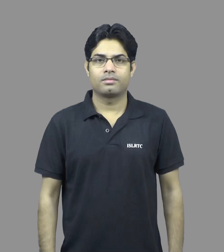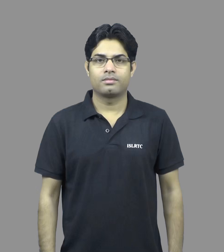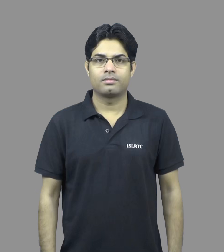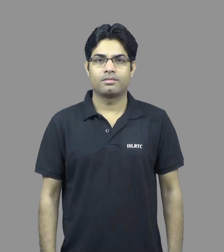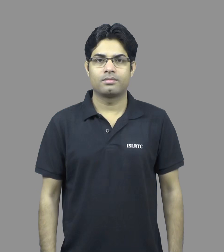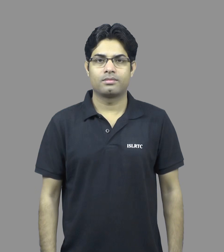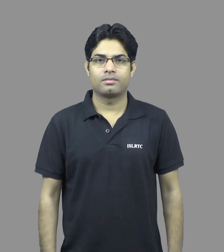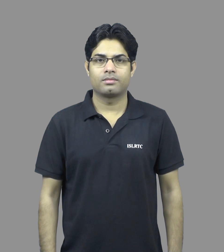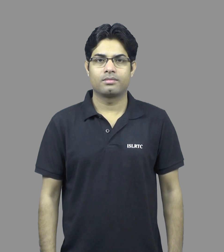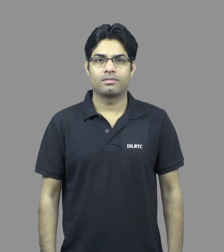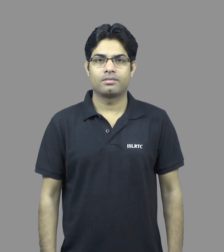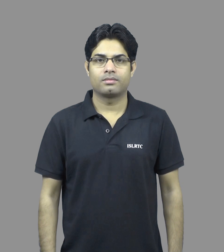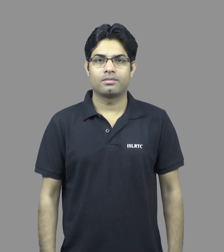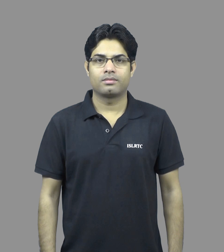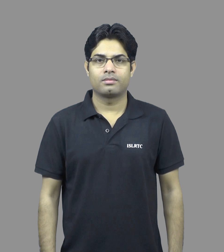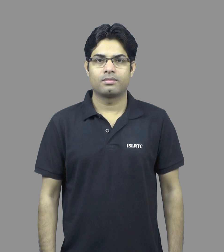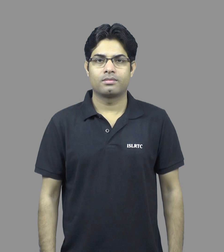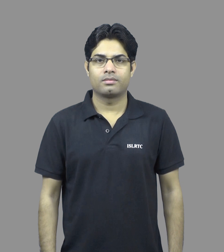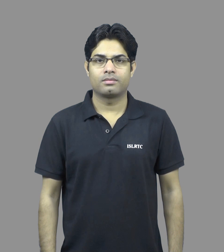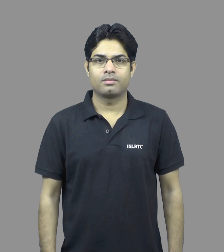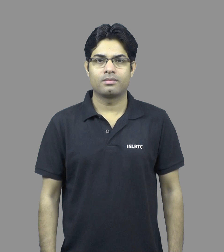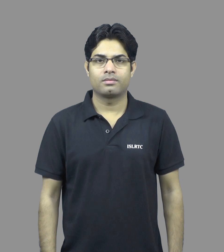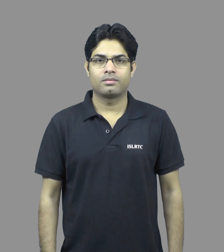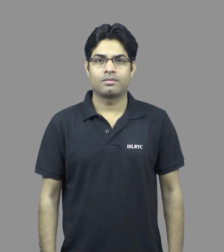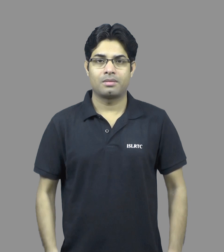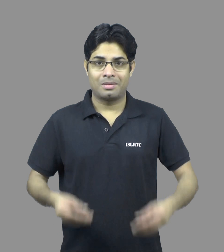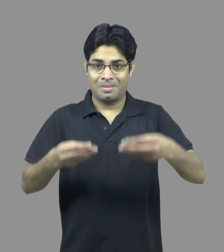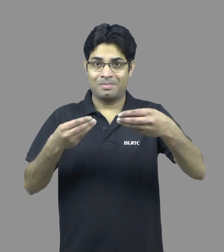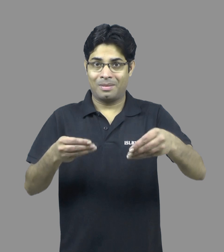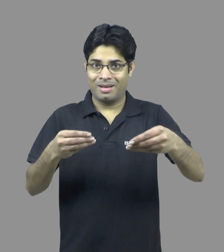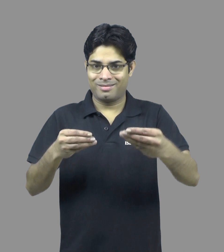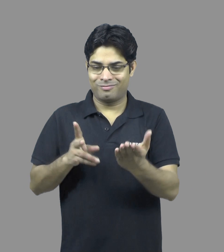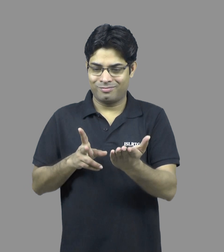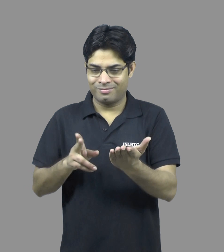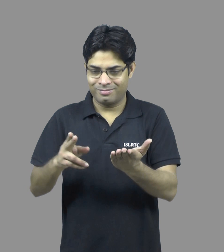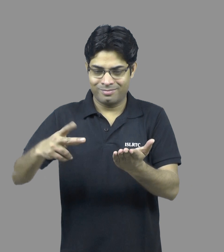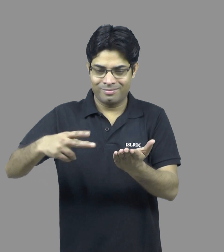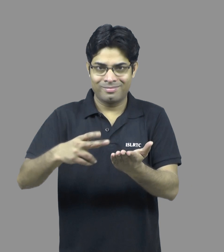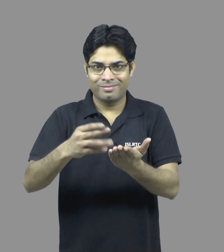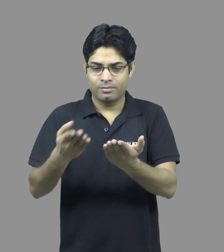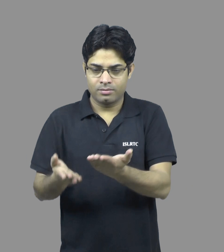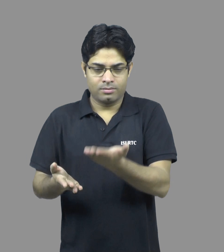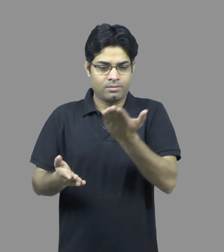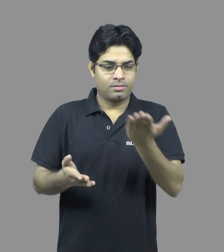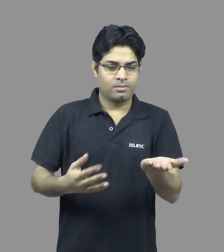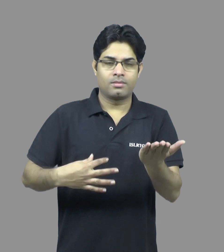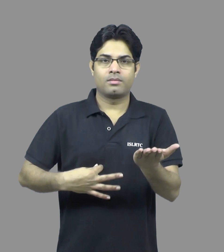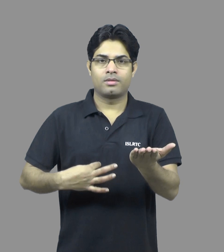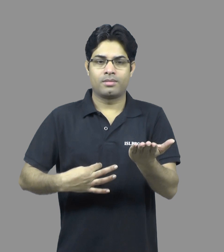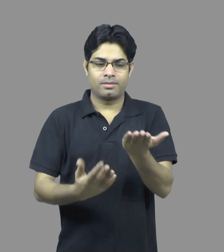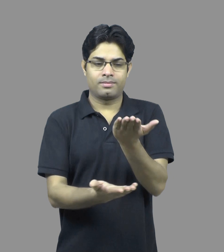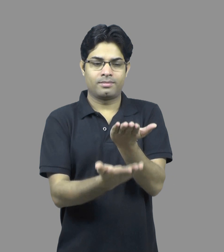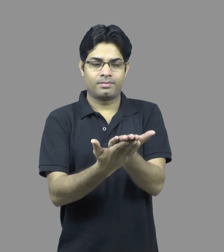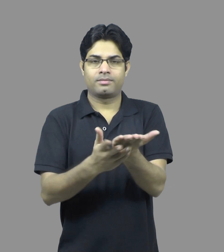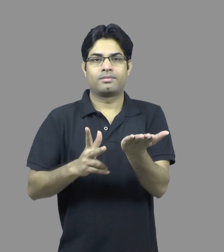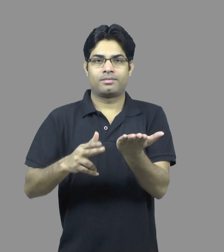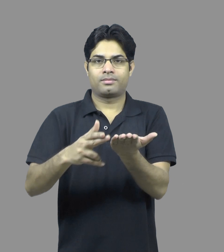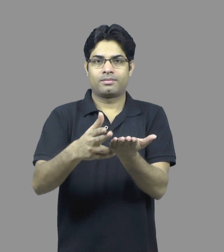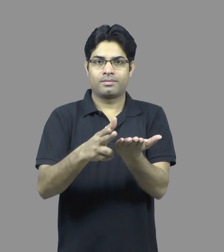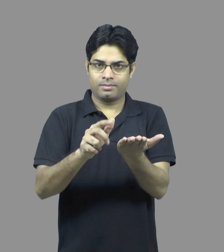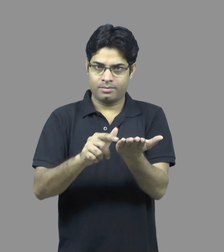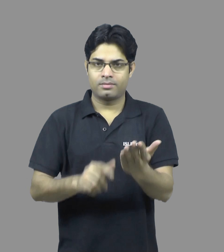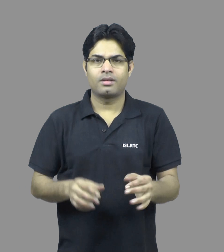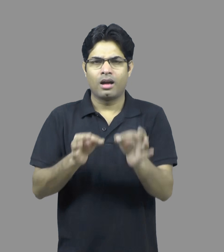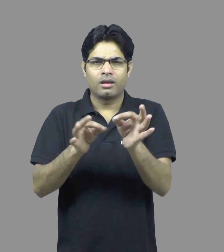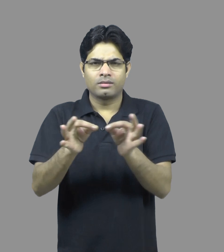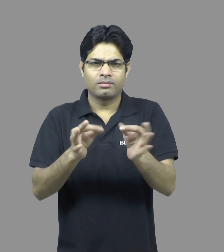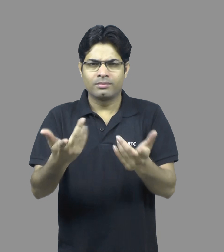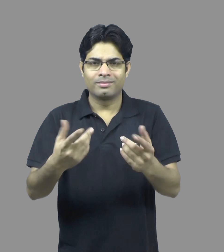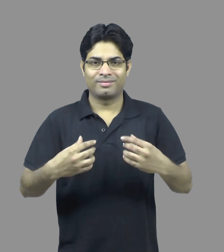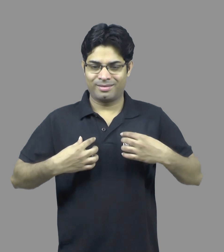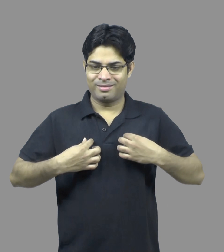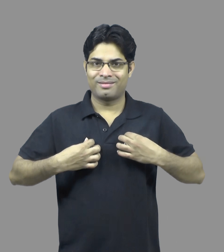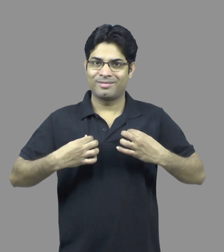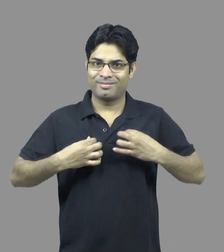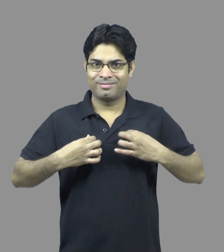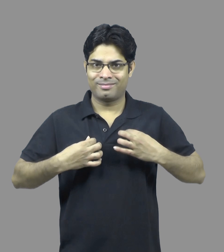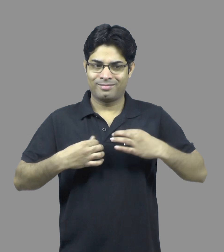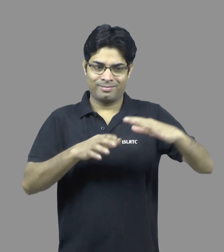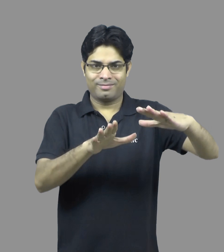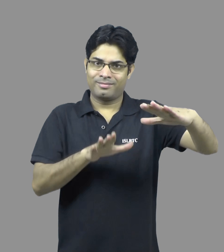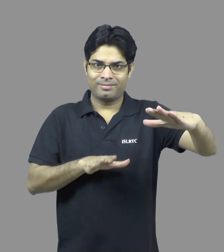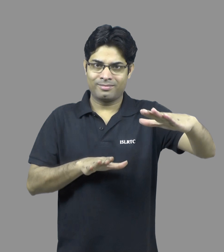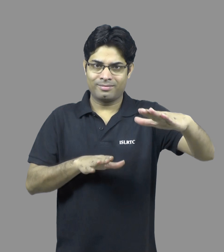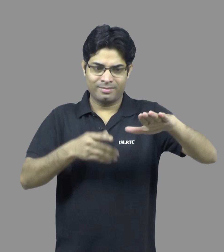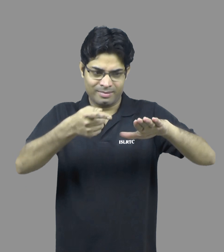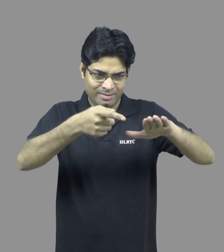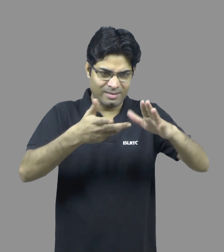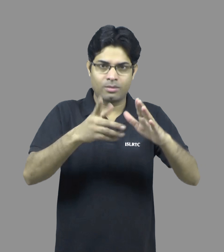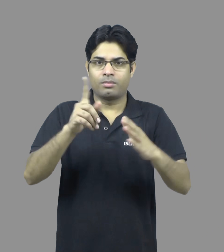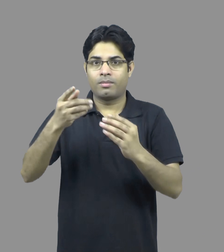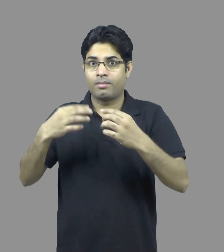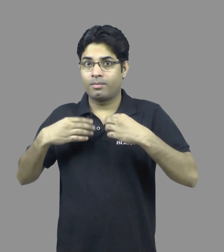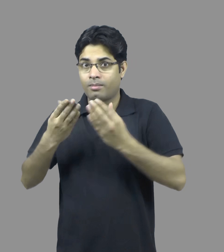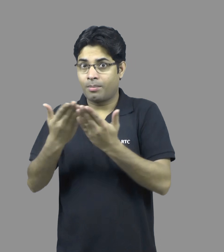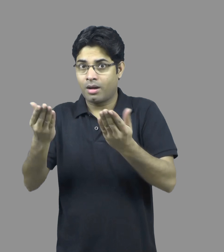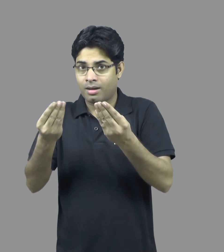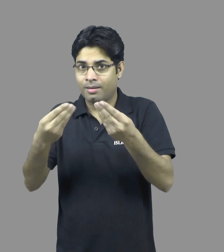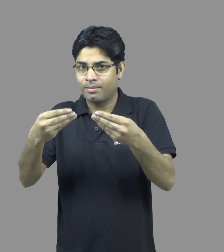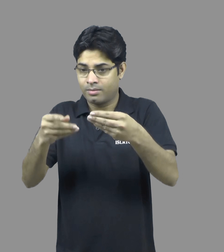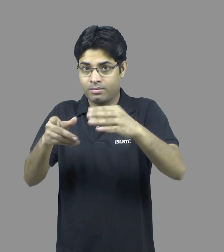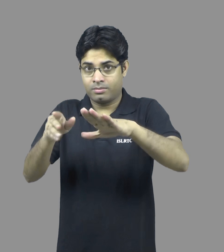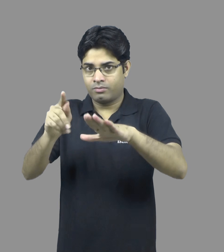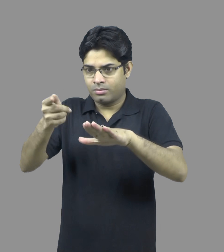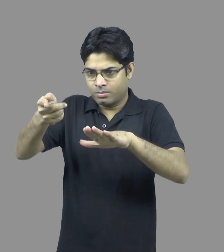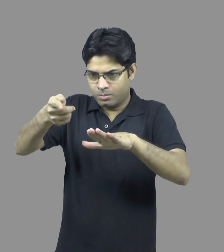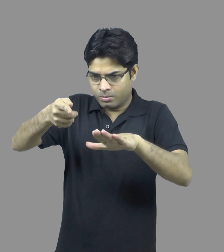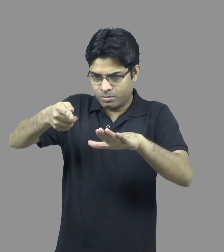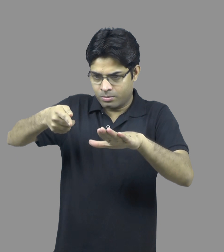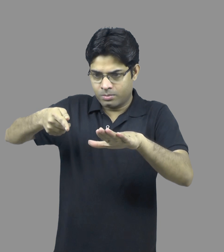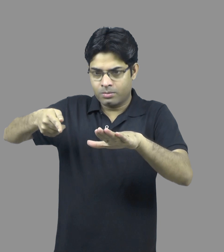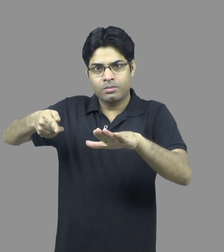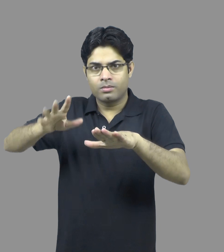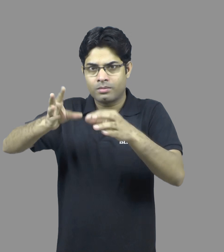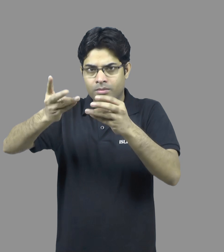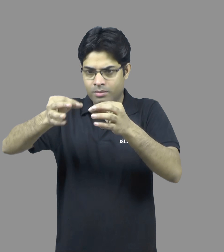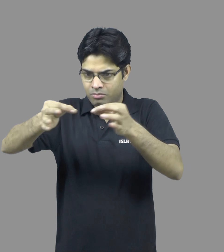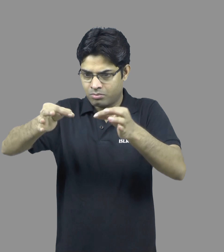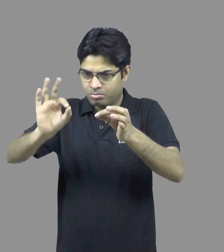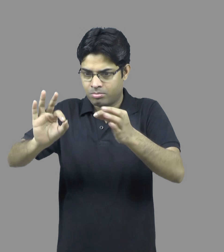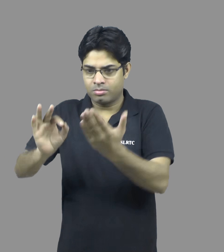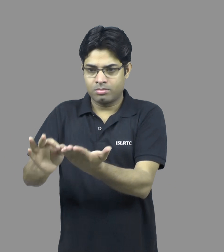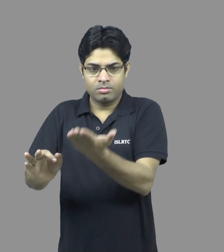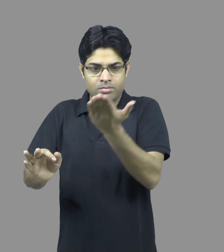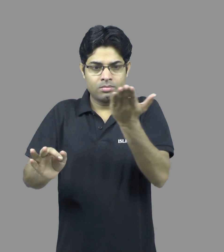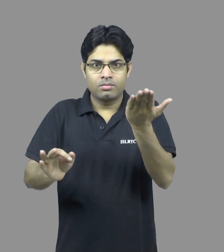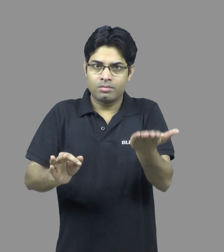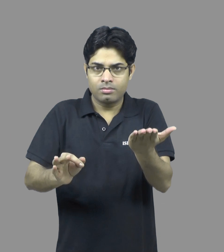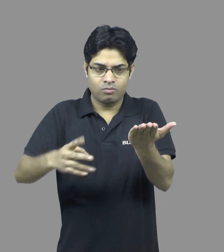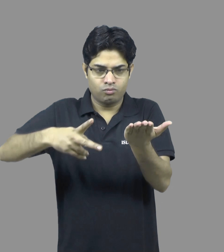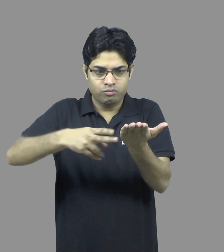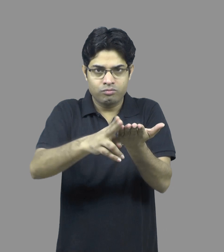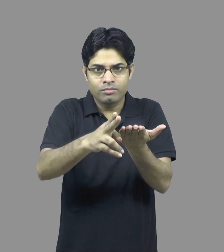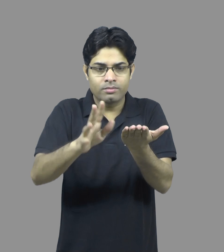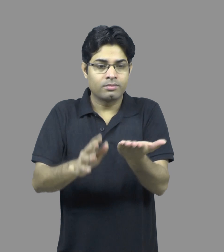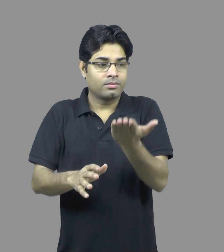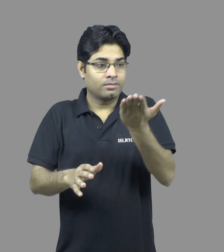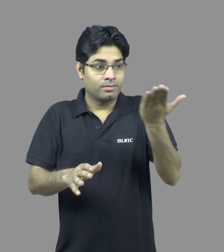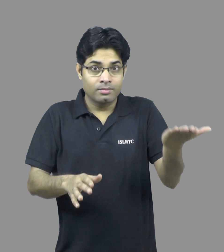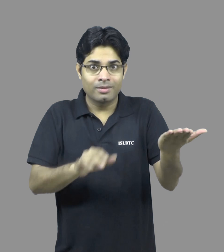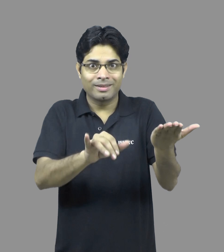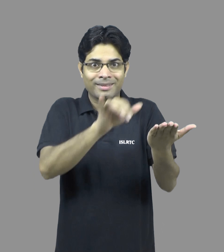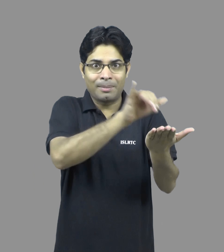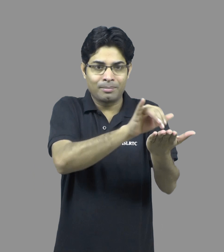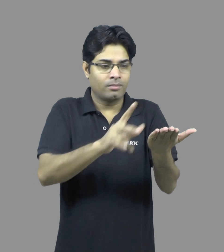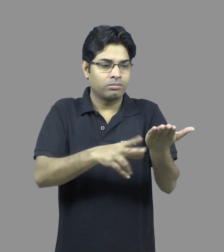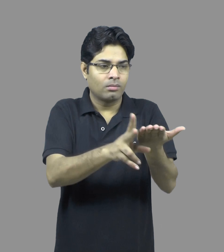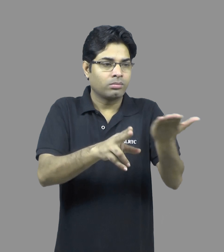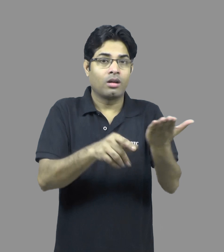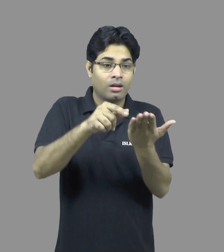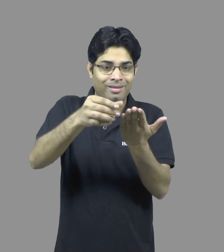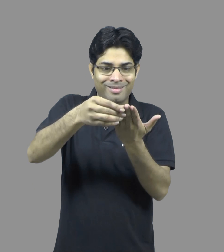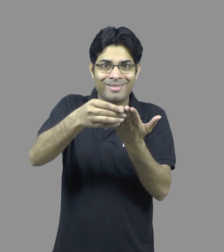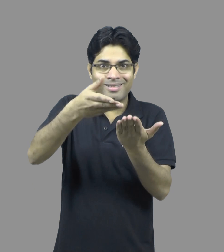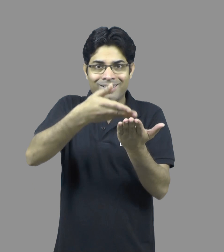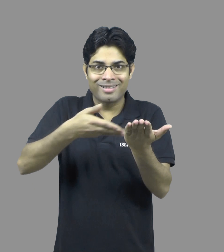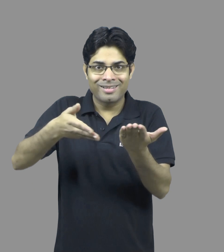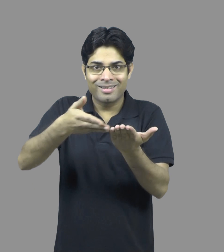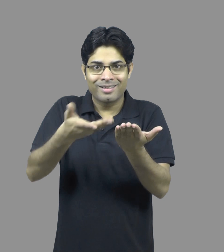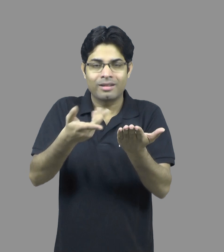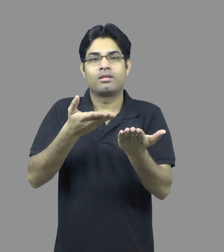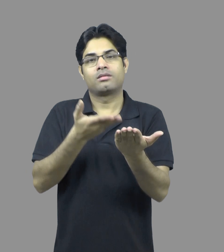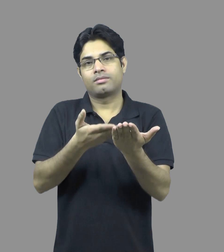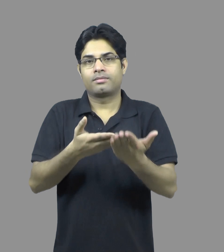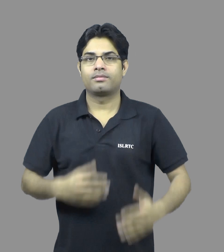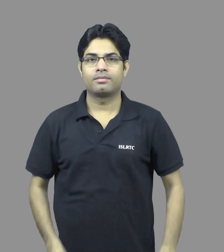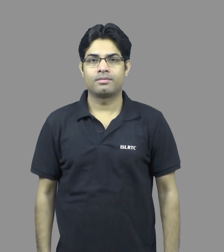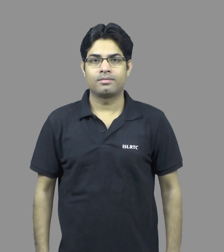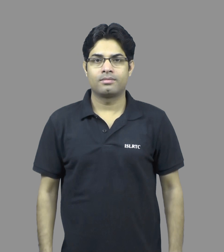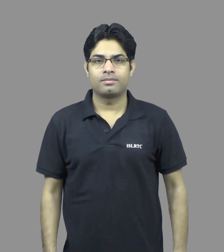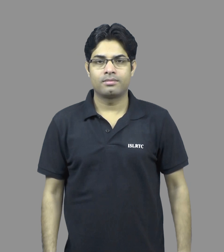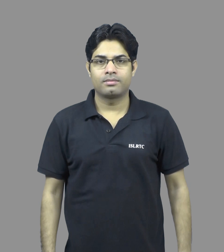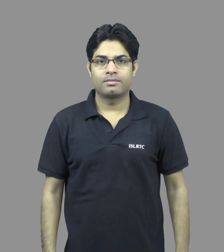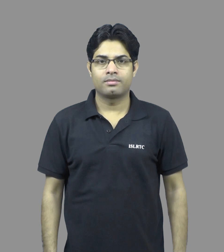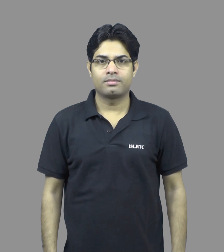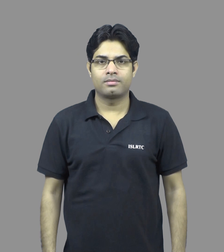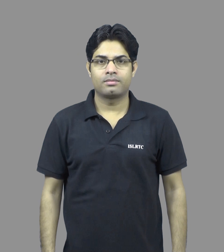Pattern Making